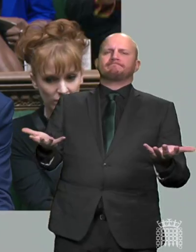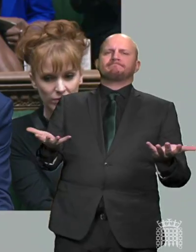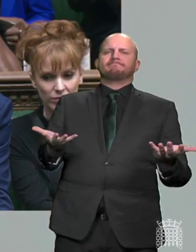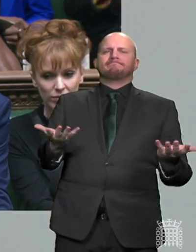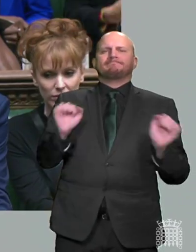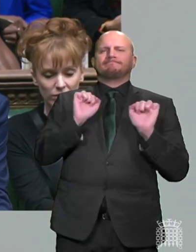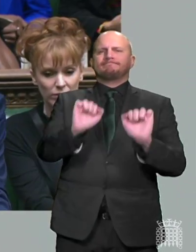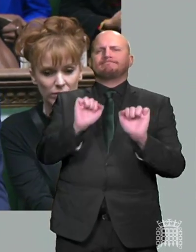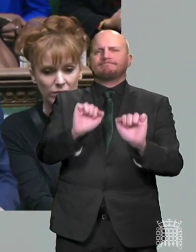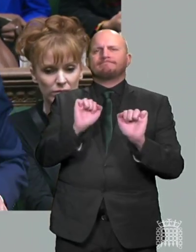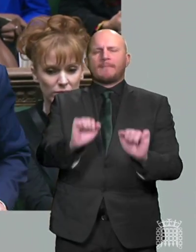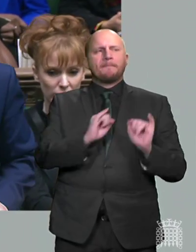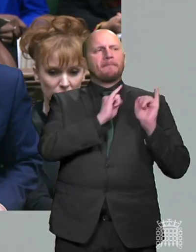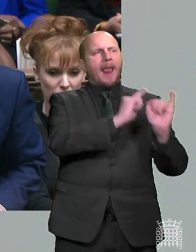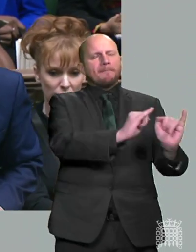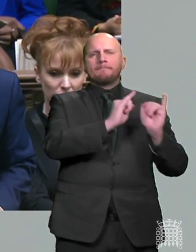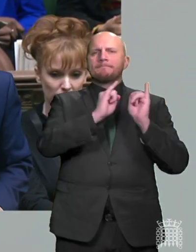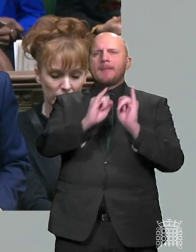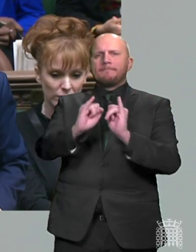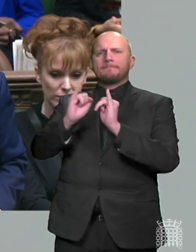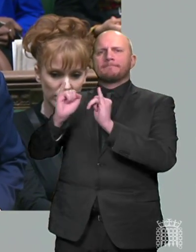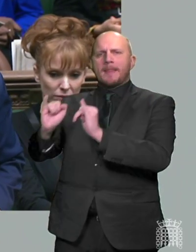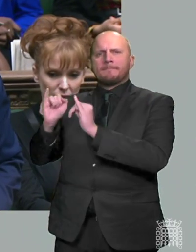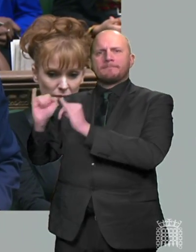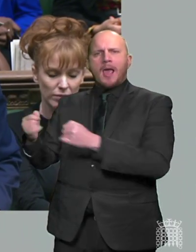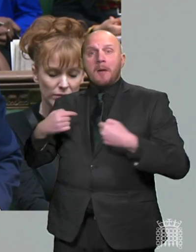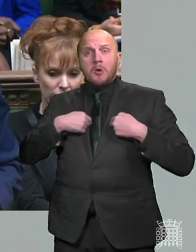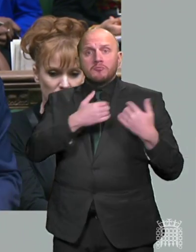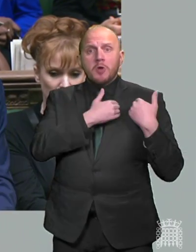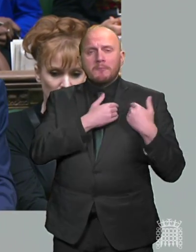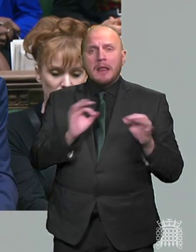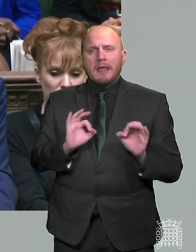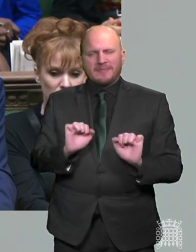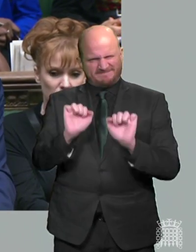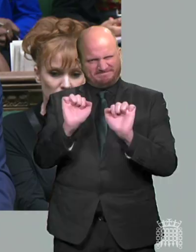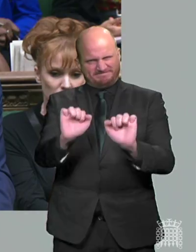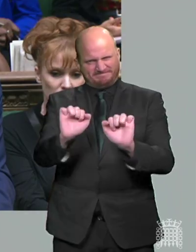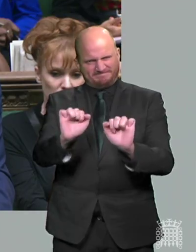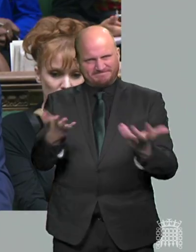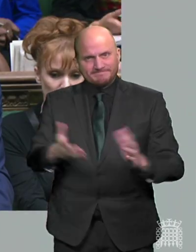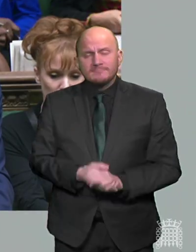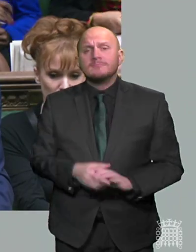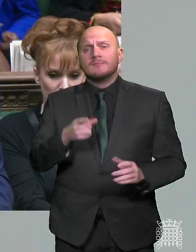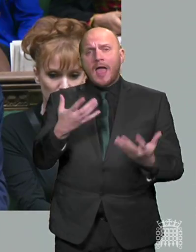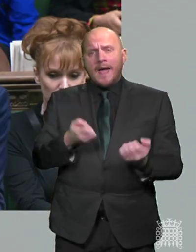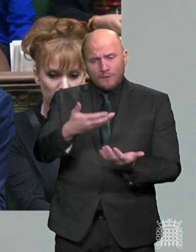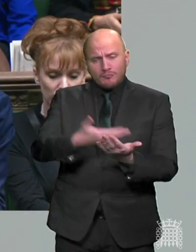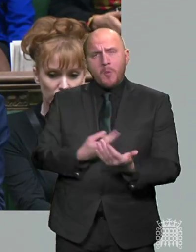His Department commissioned a report into the NHS that reported on Monday.